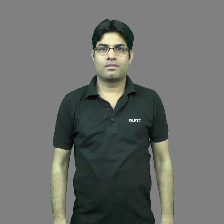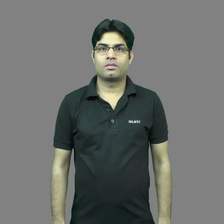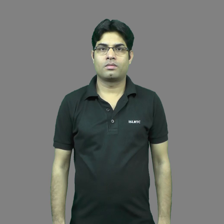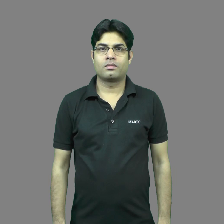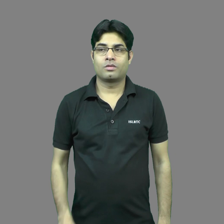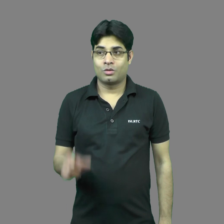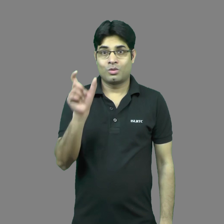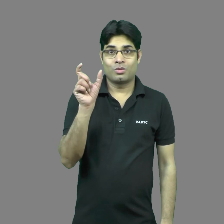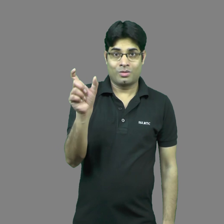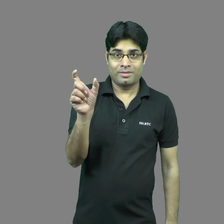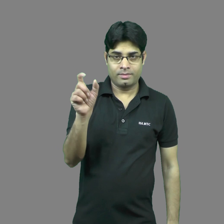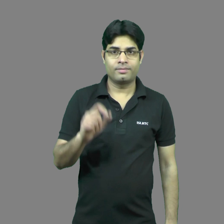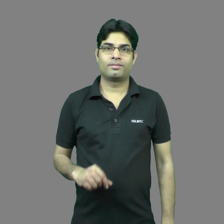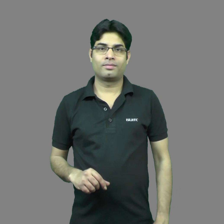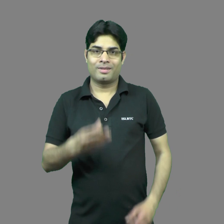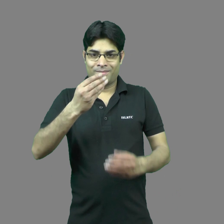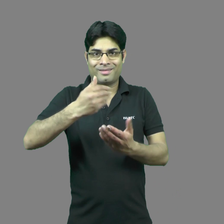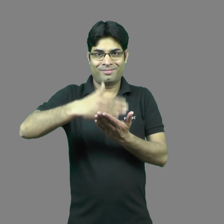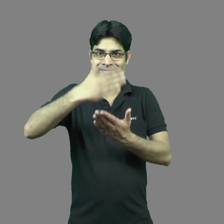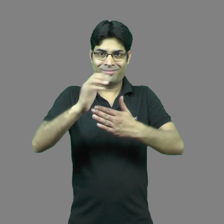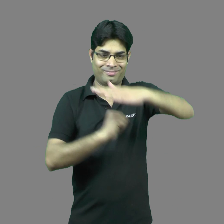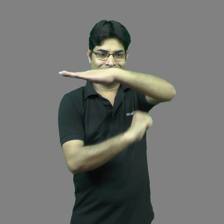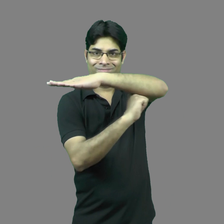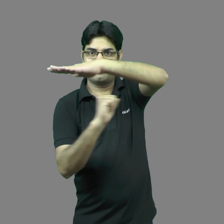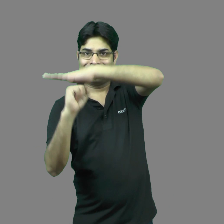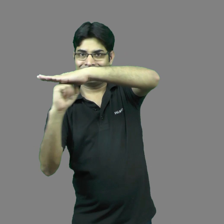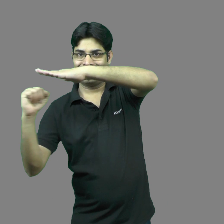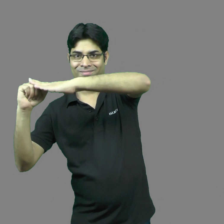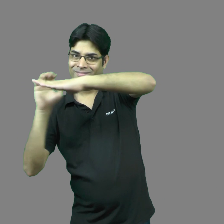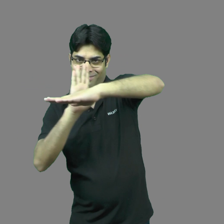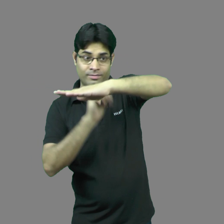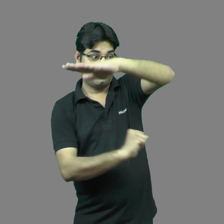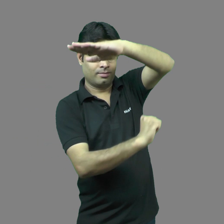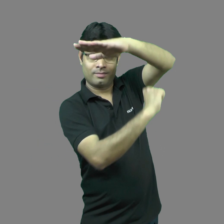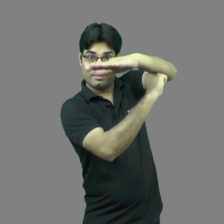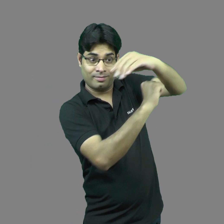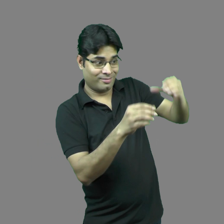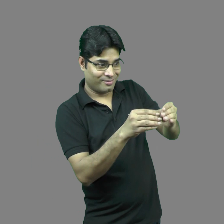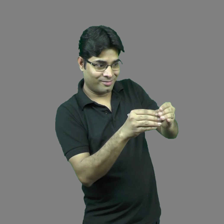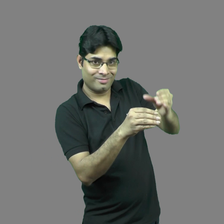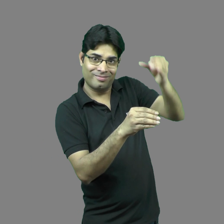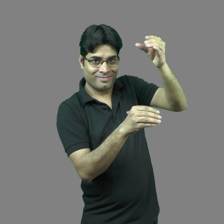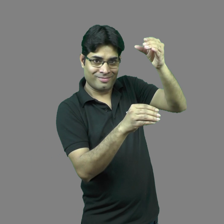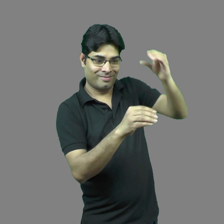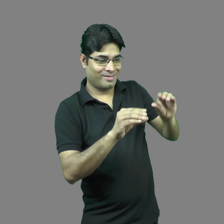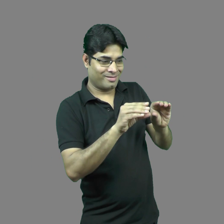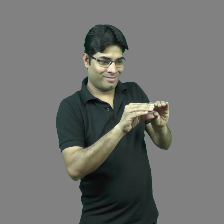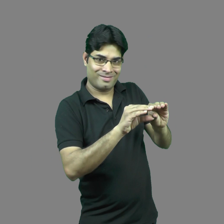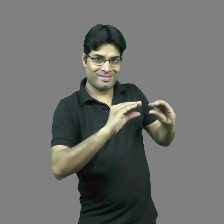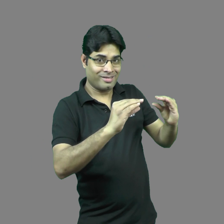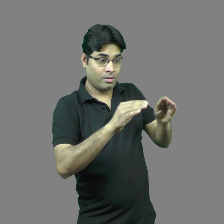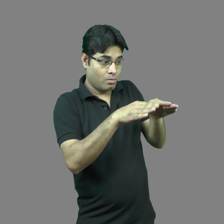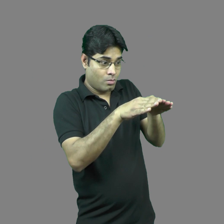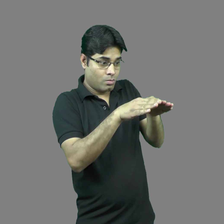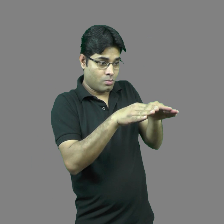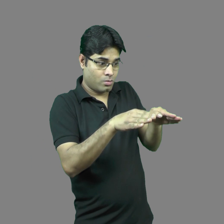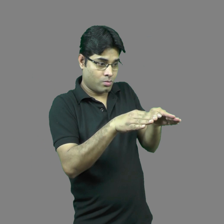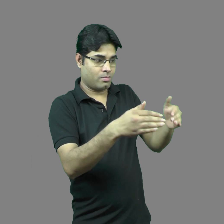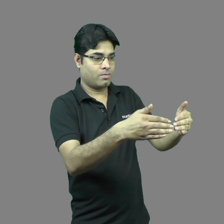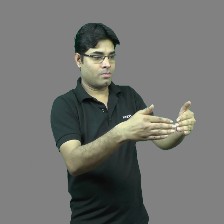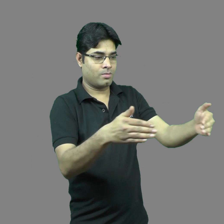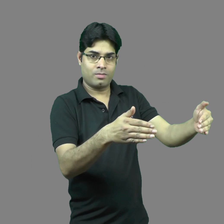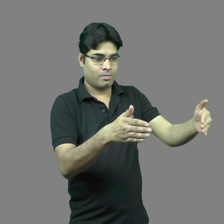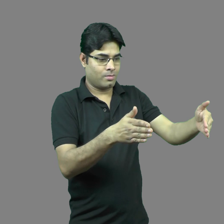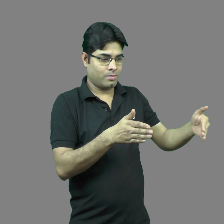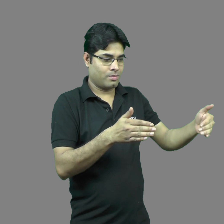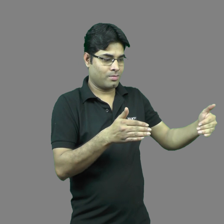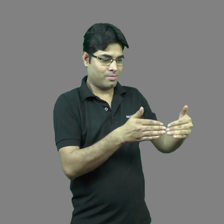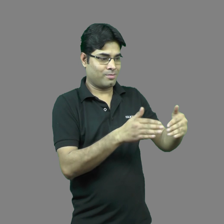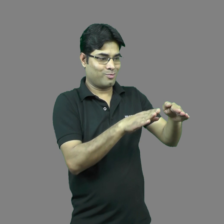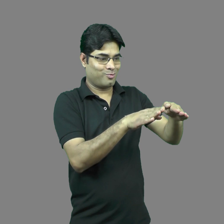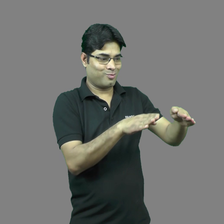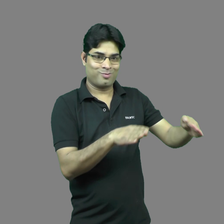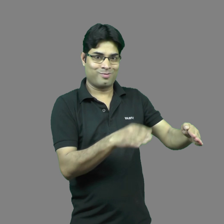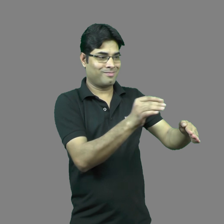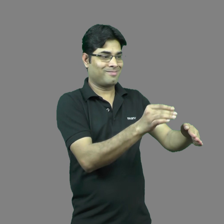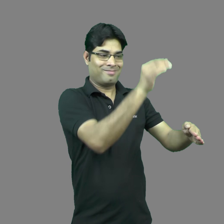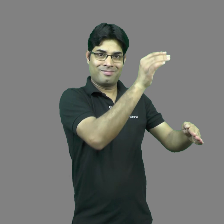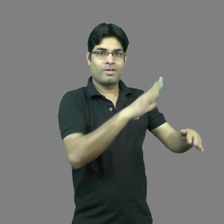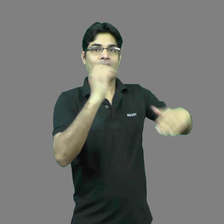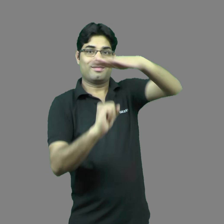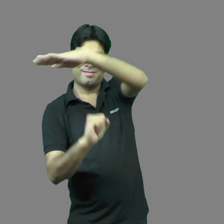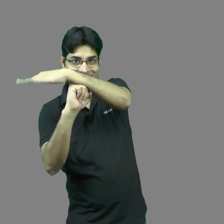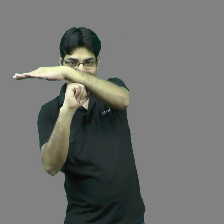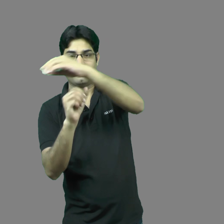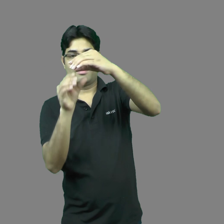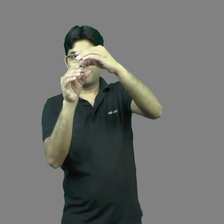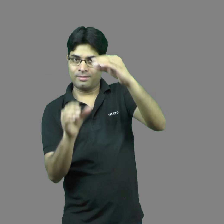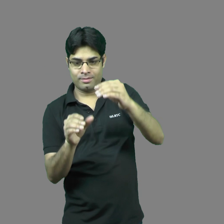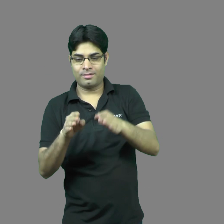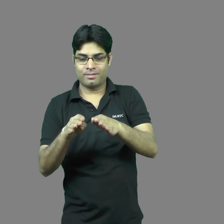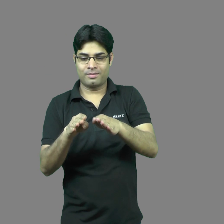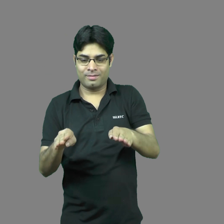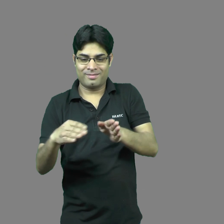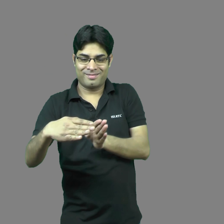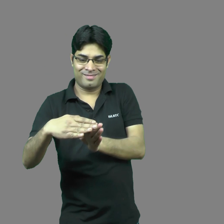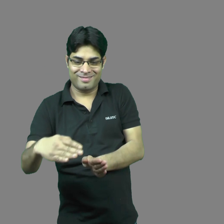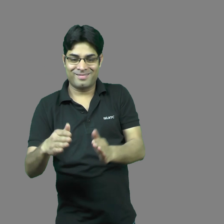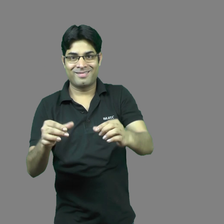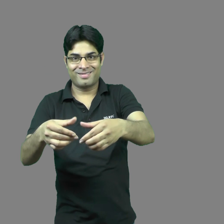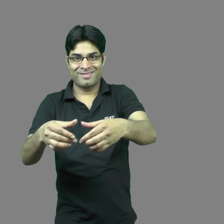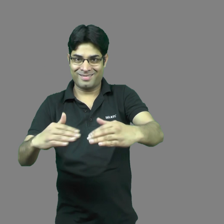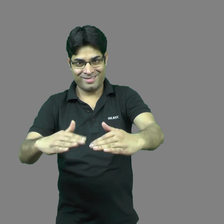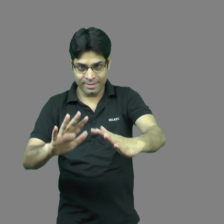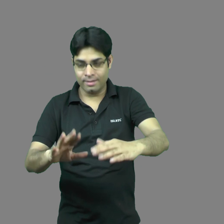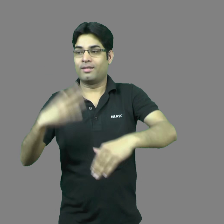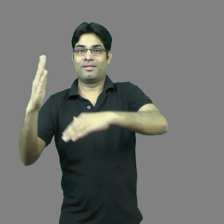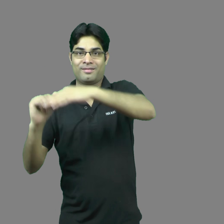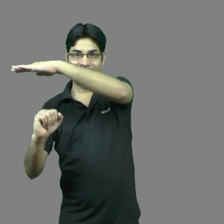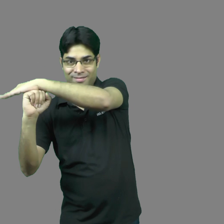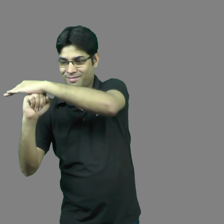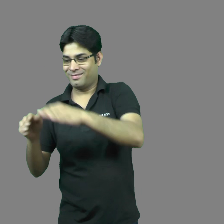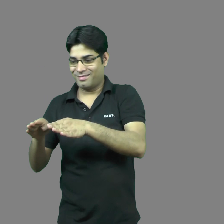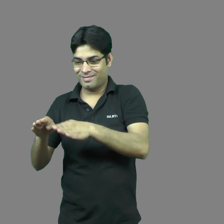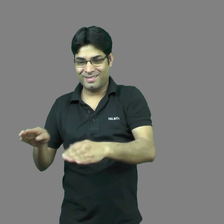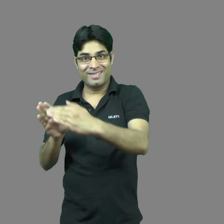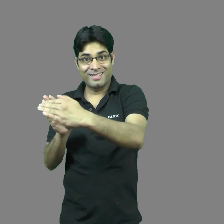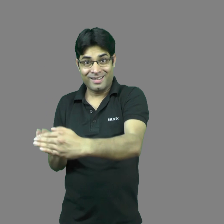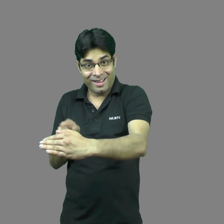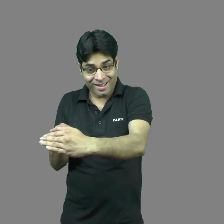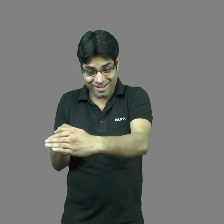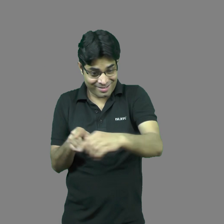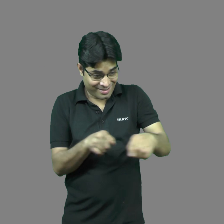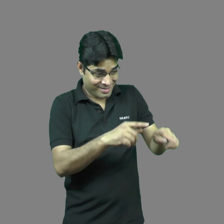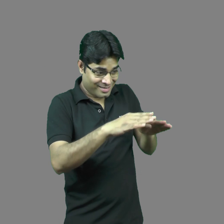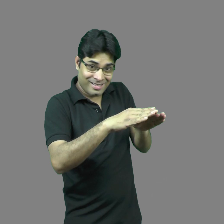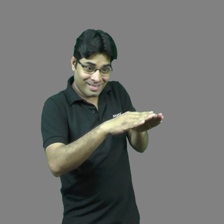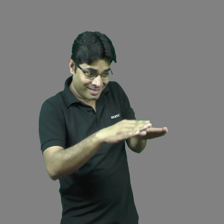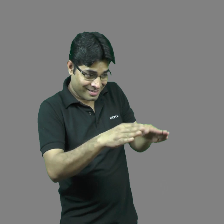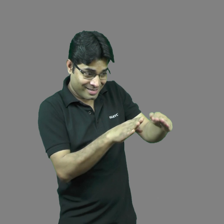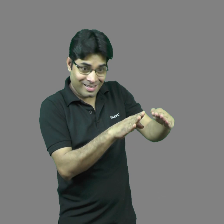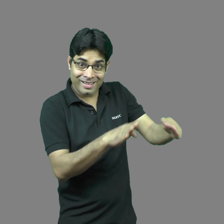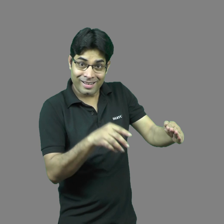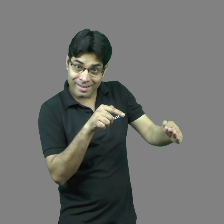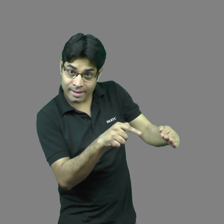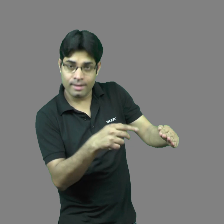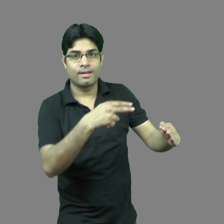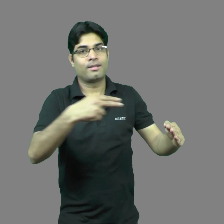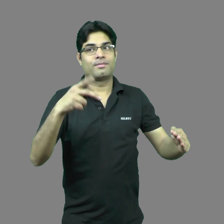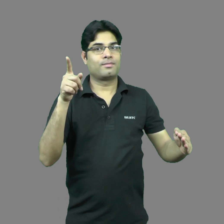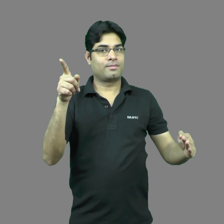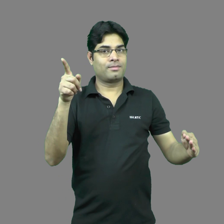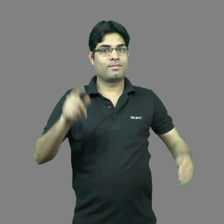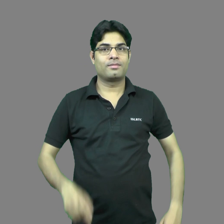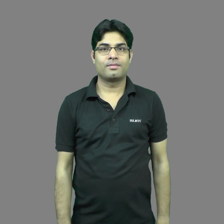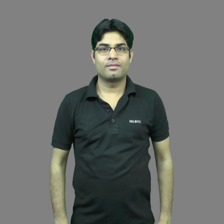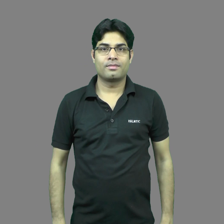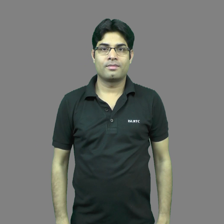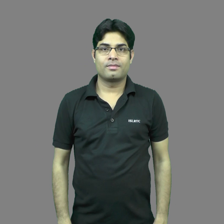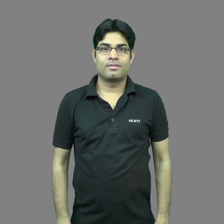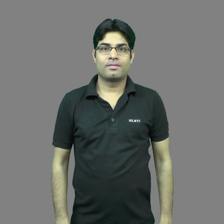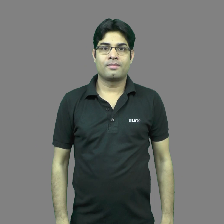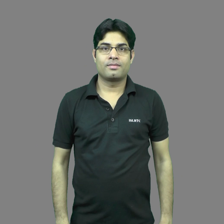Sloped Footing